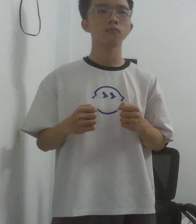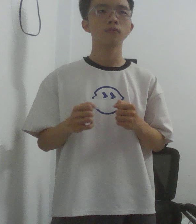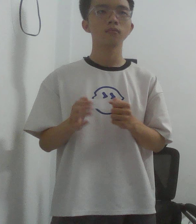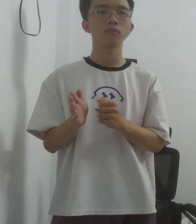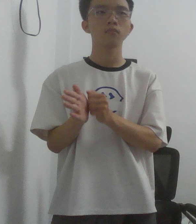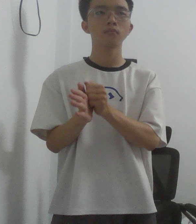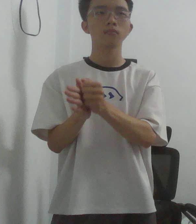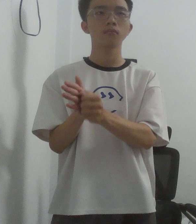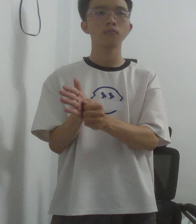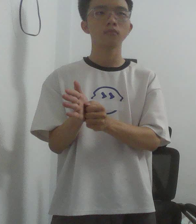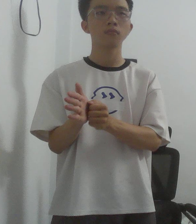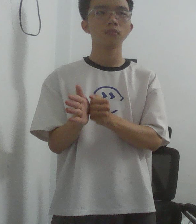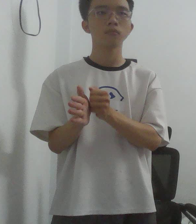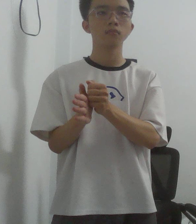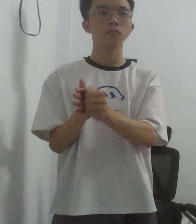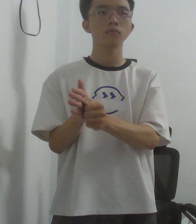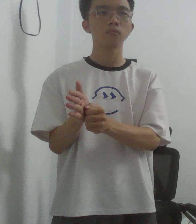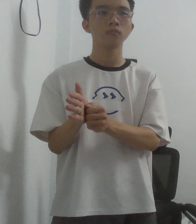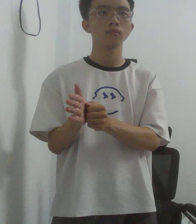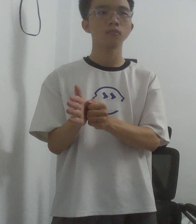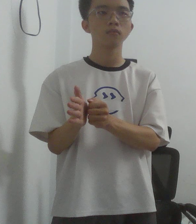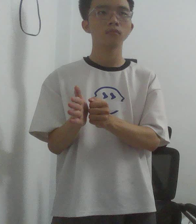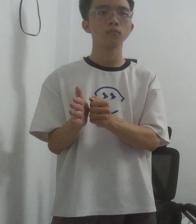thang